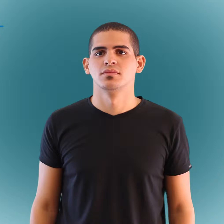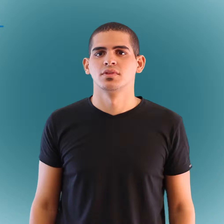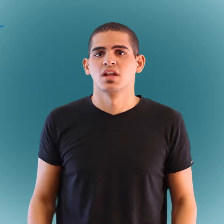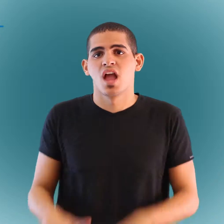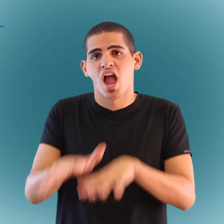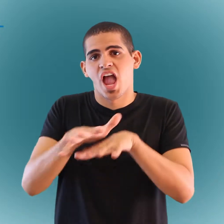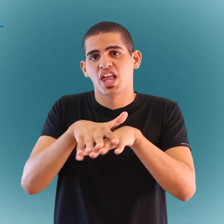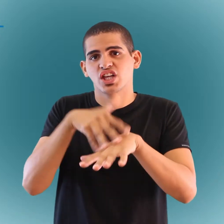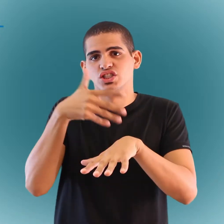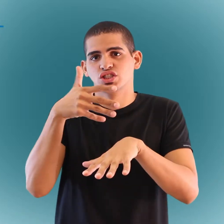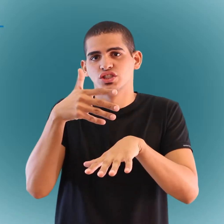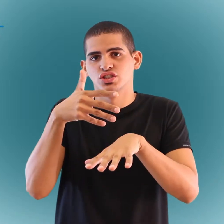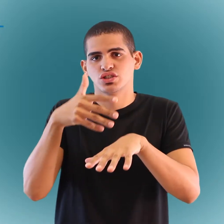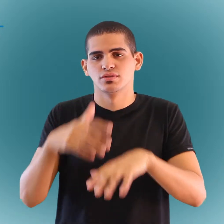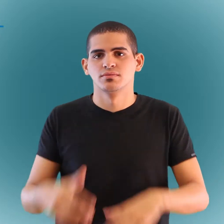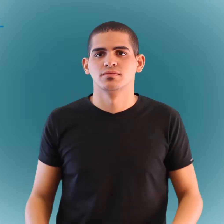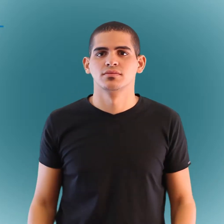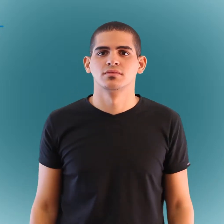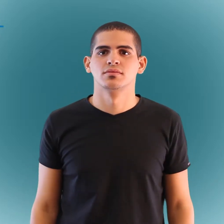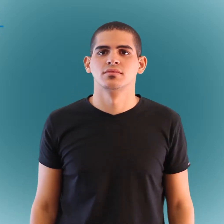להרגיש